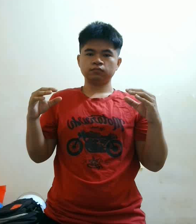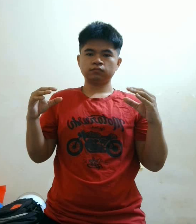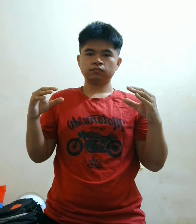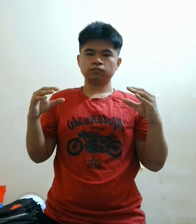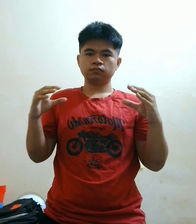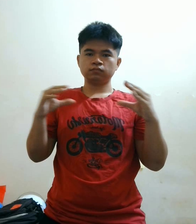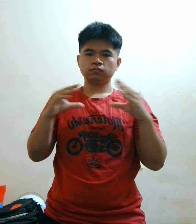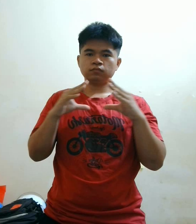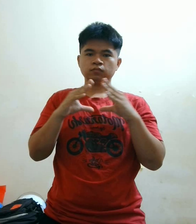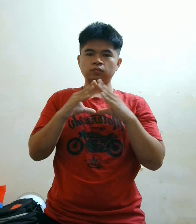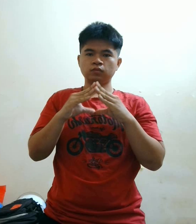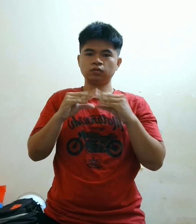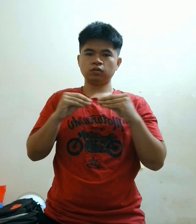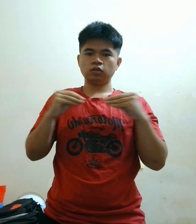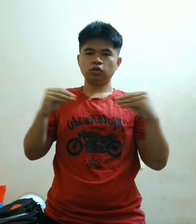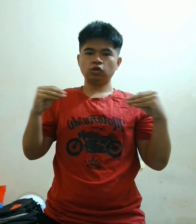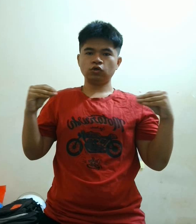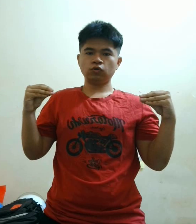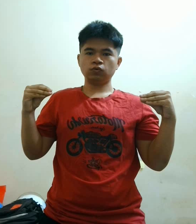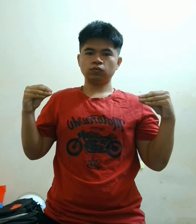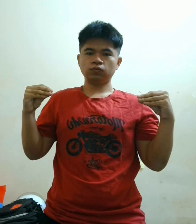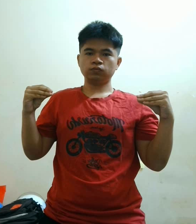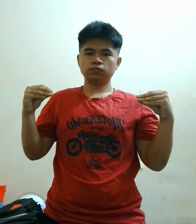nhieu